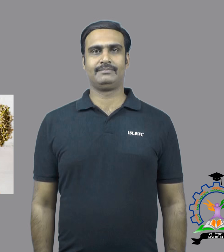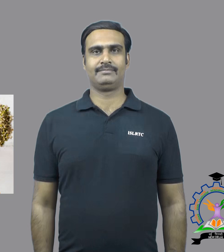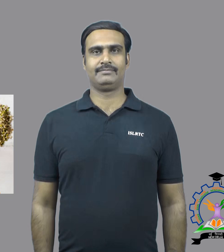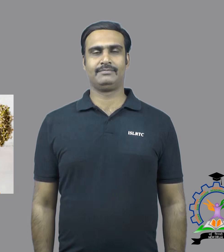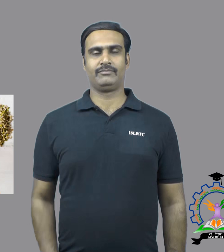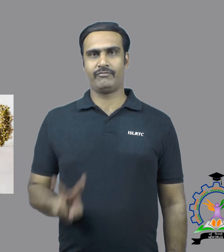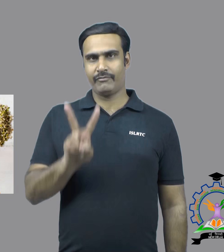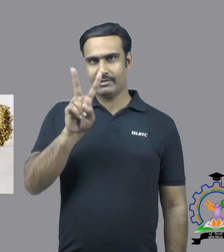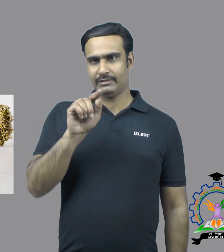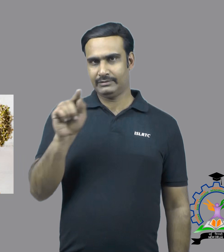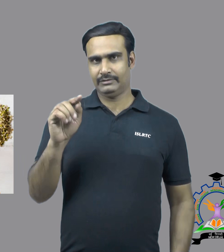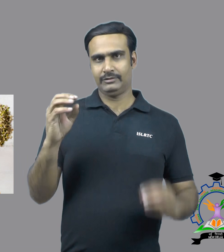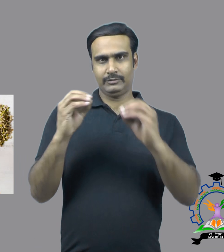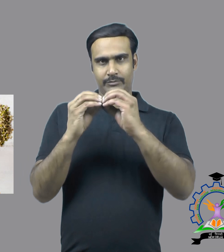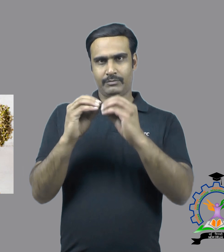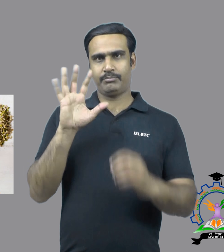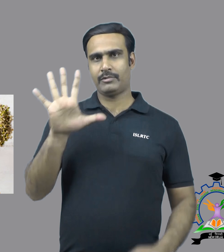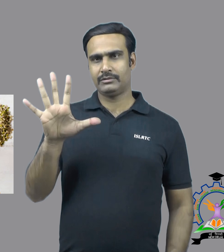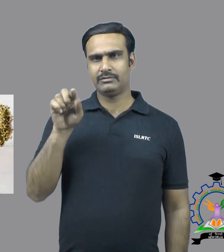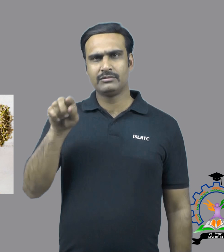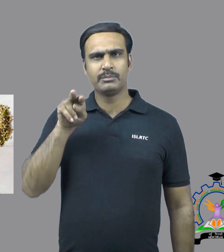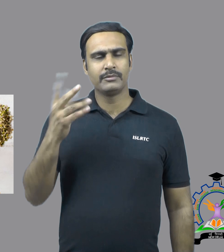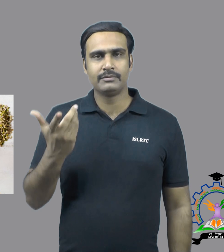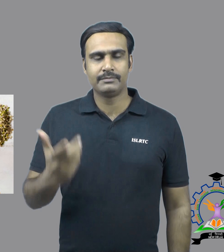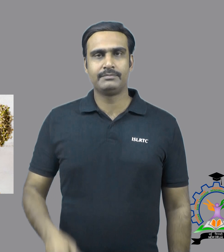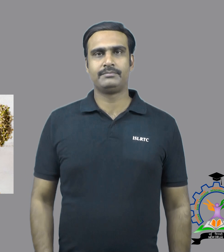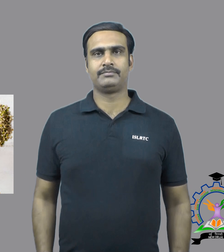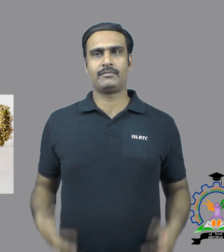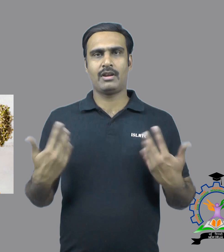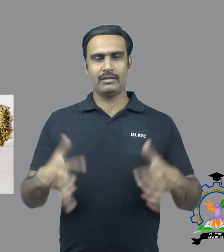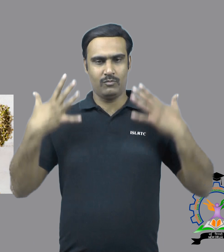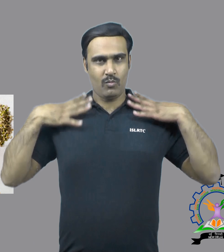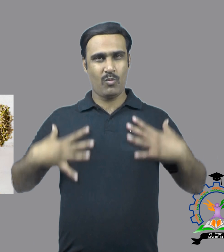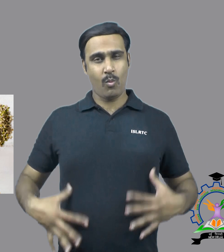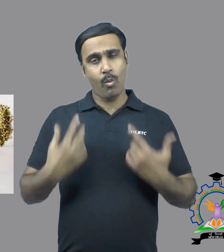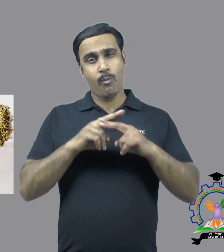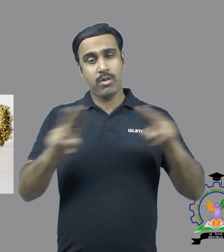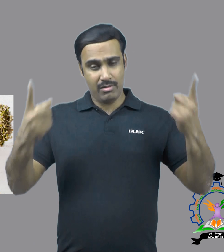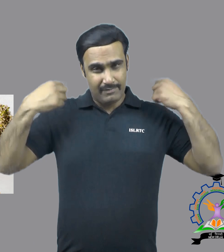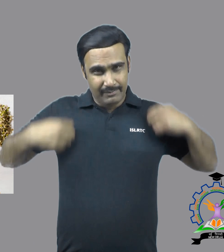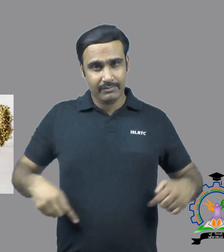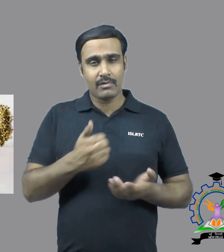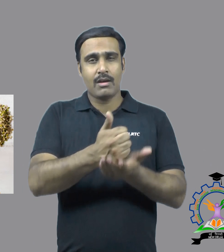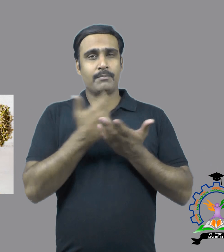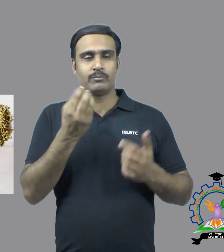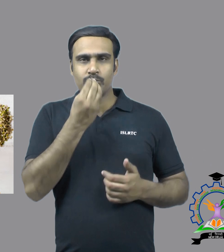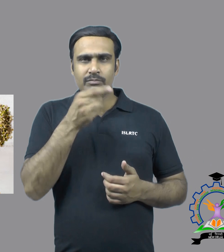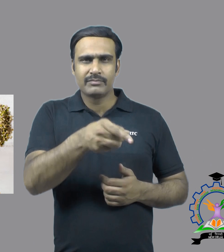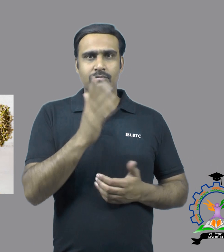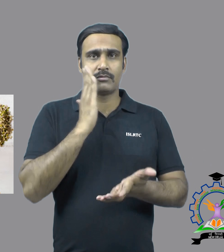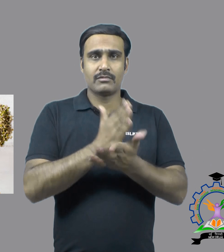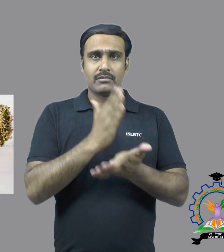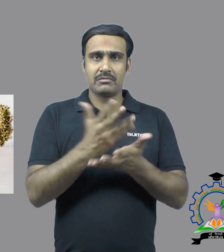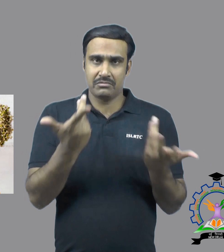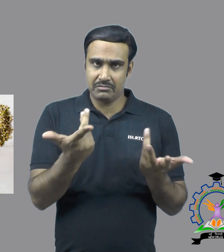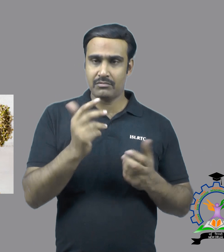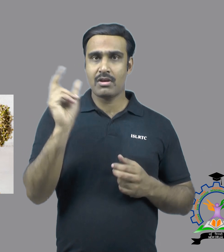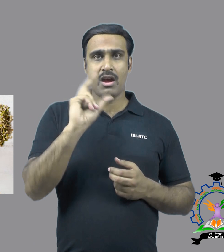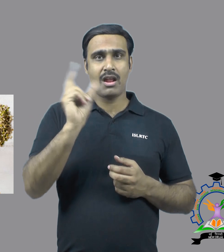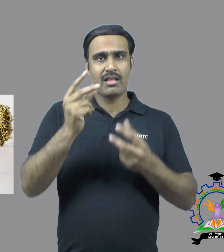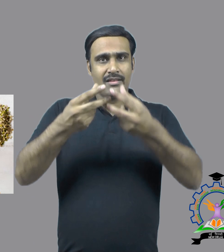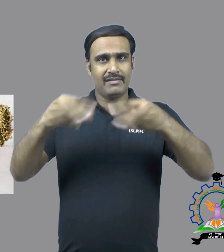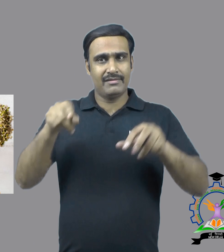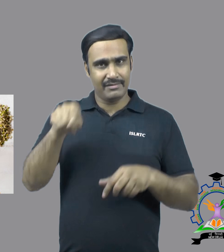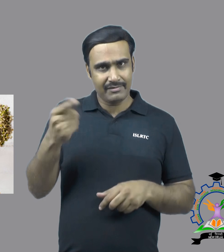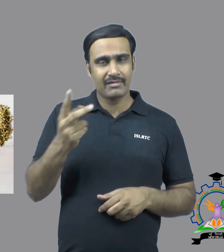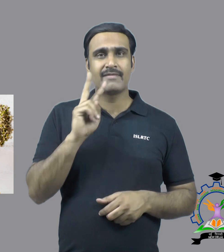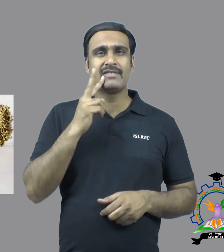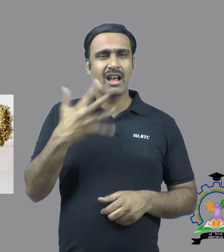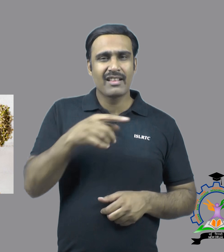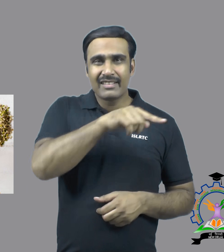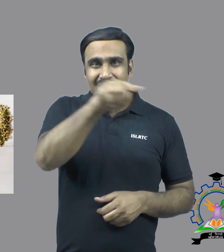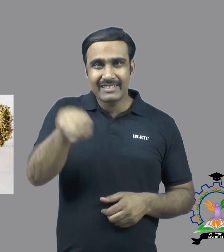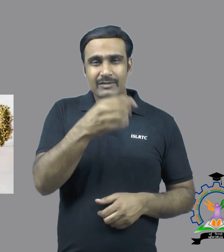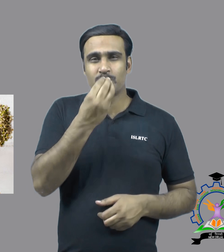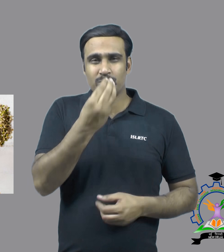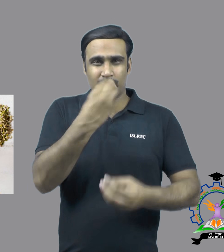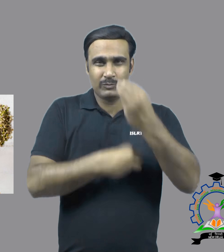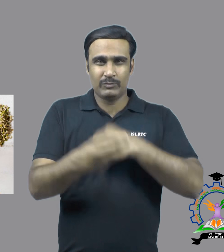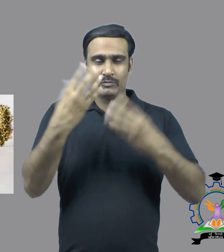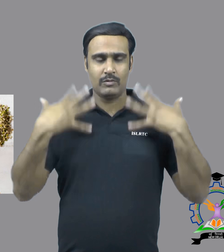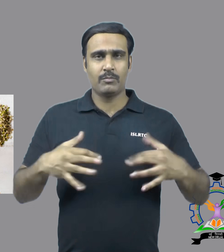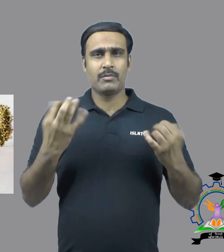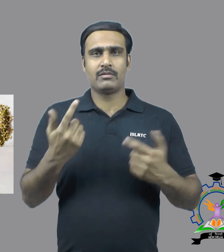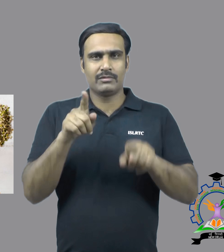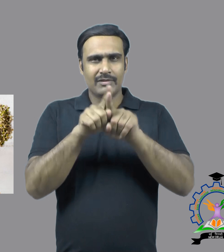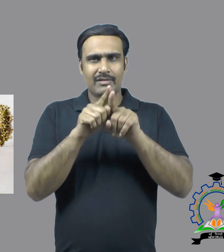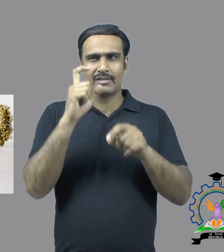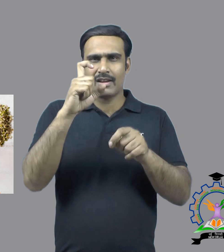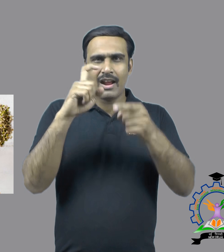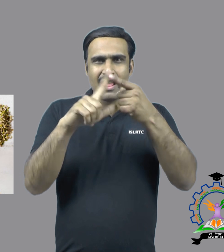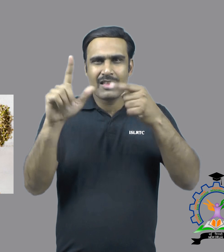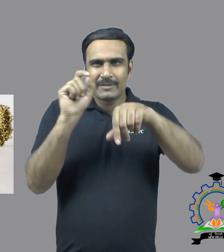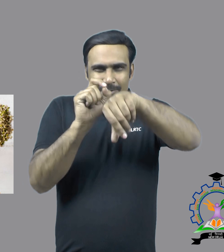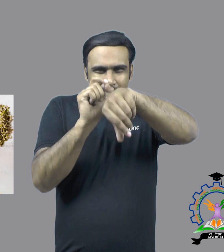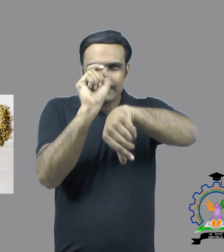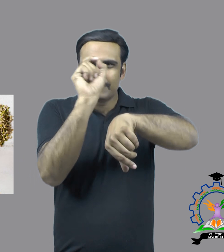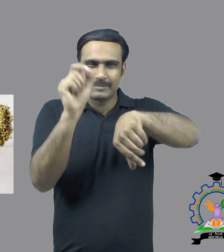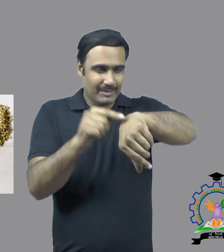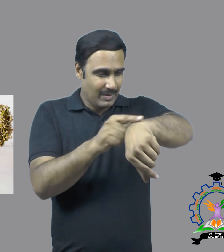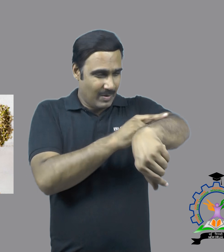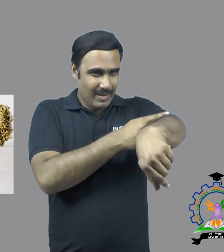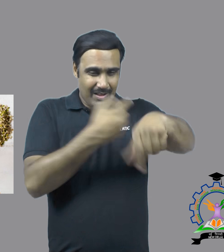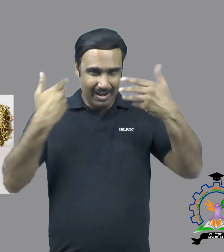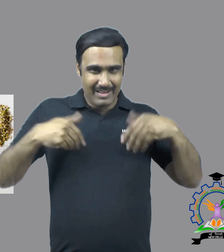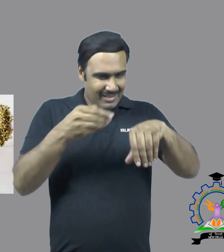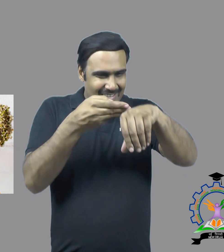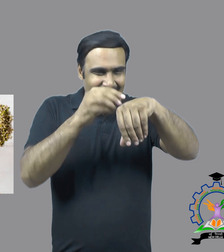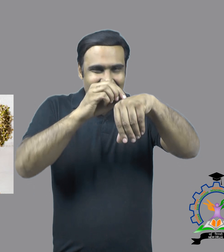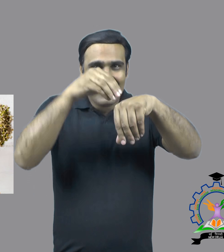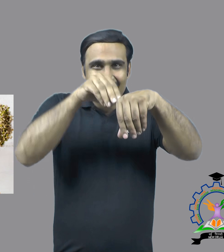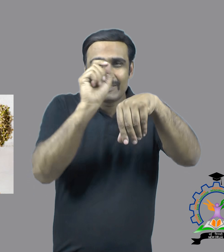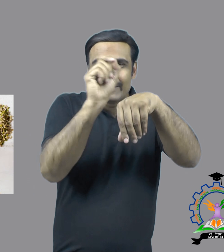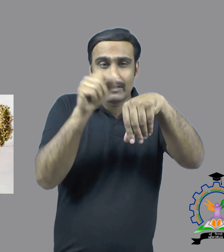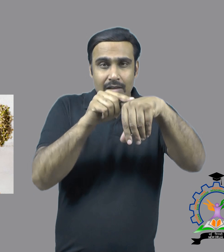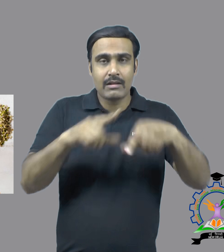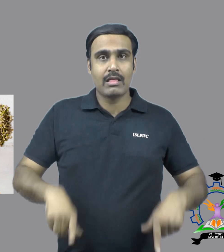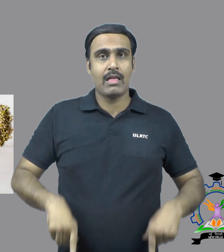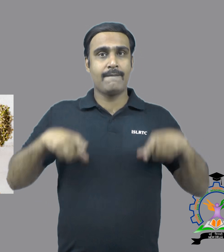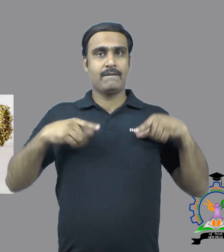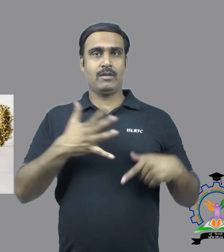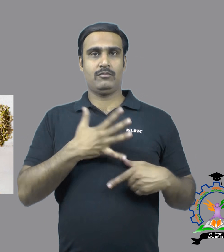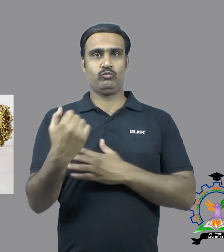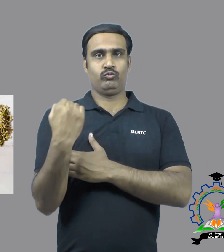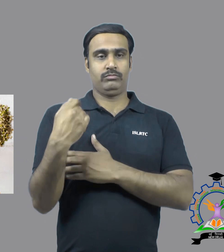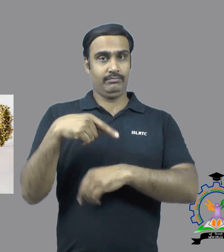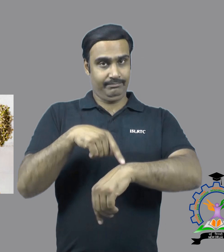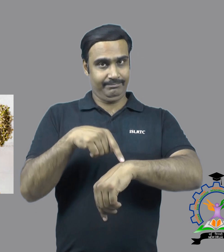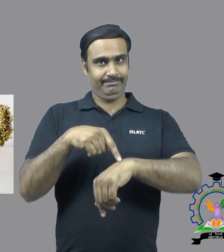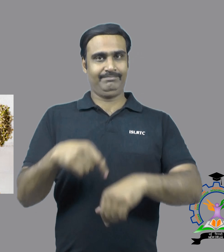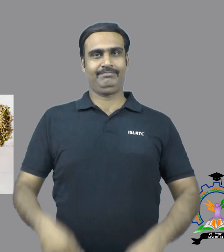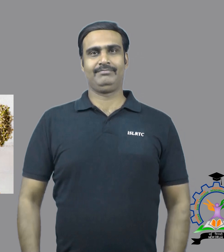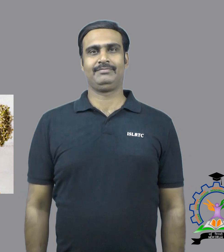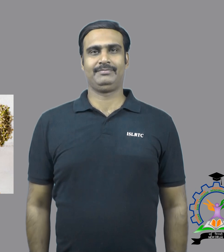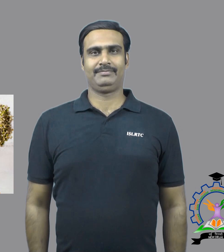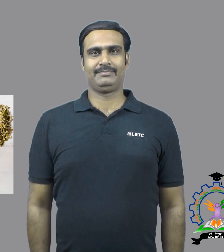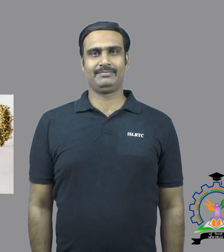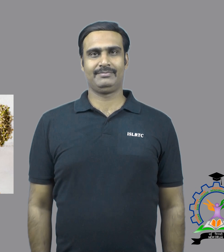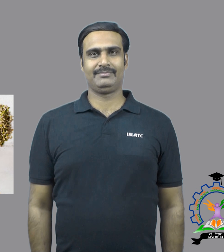Vitamin B5